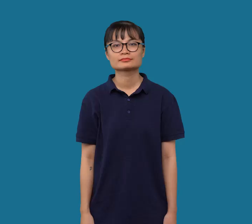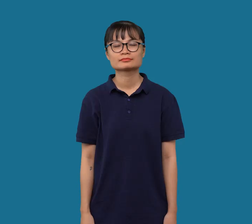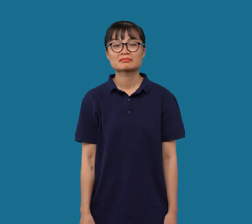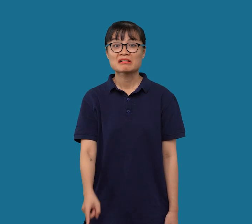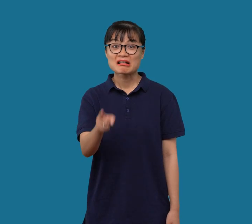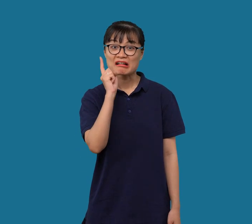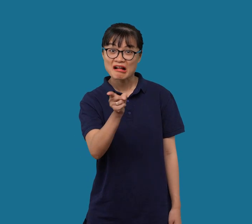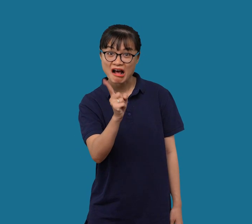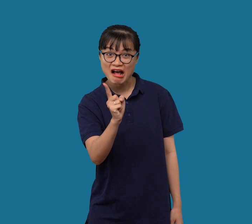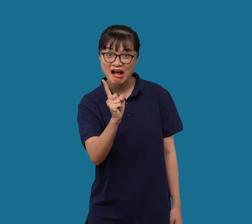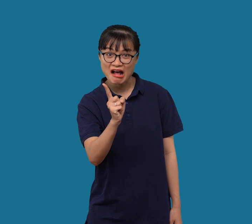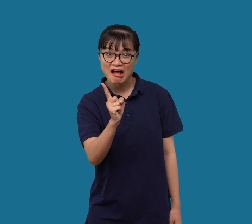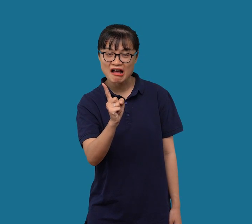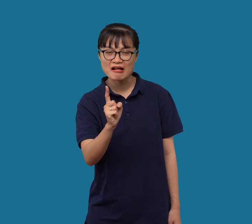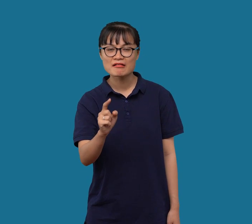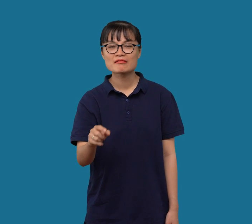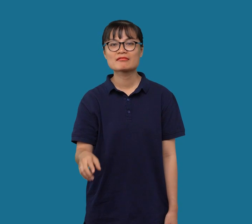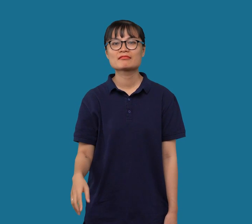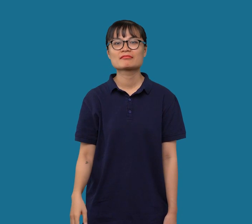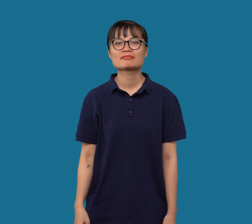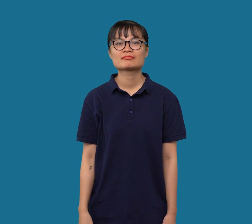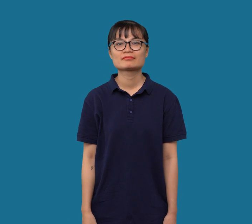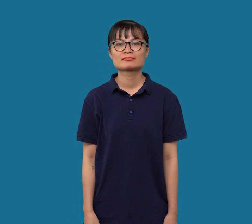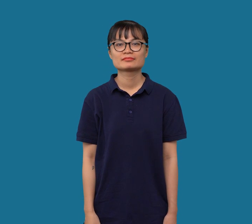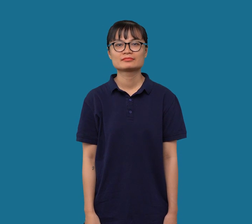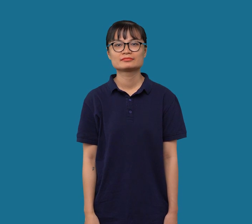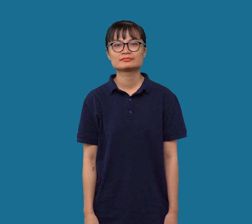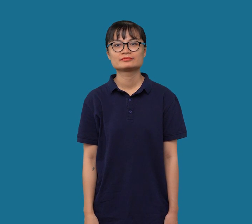mắng